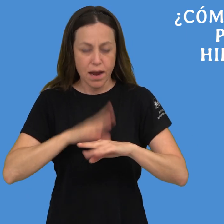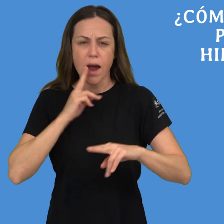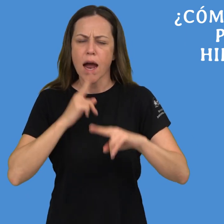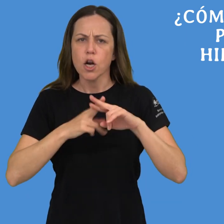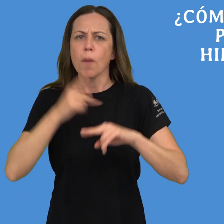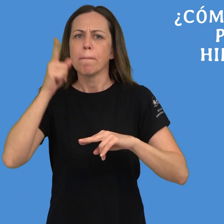nombre